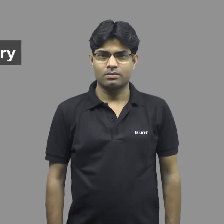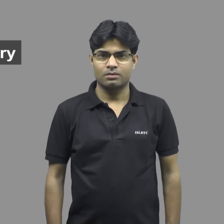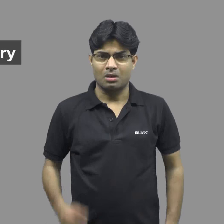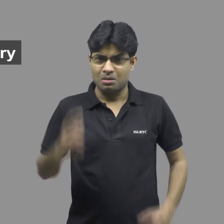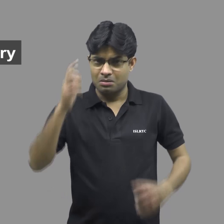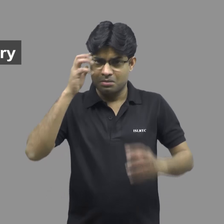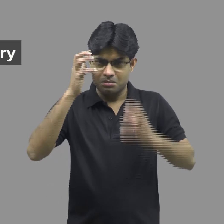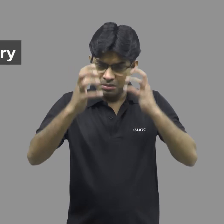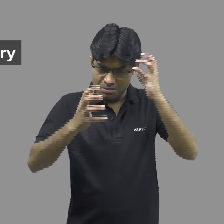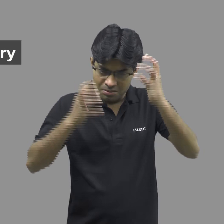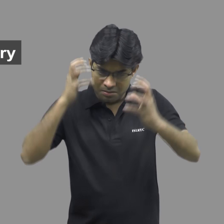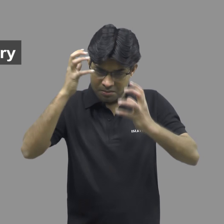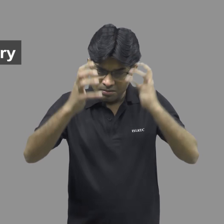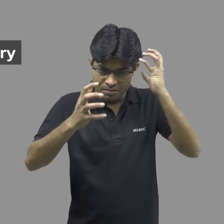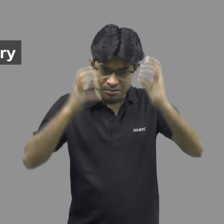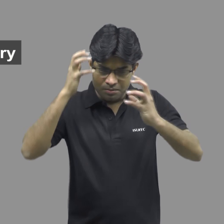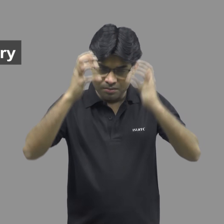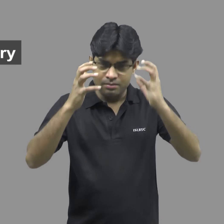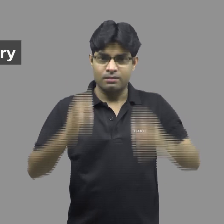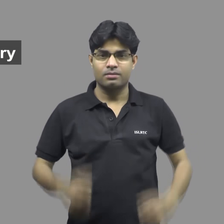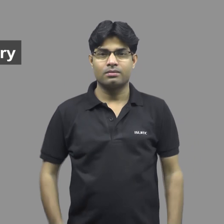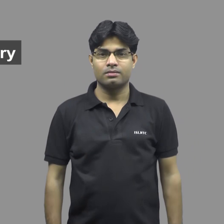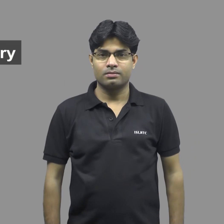Worry